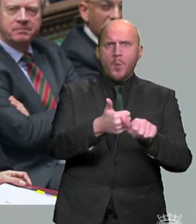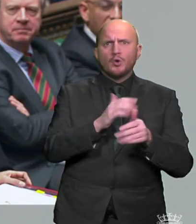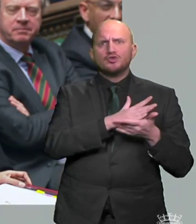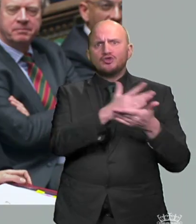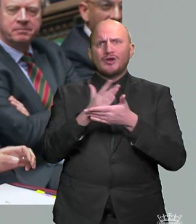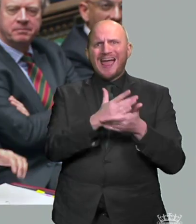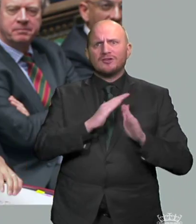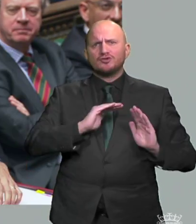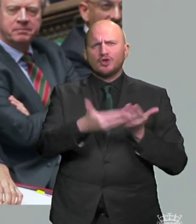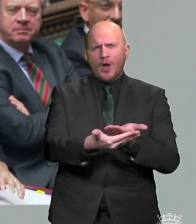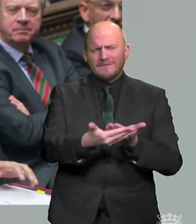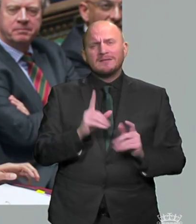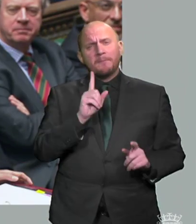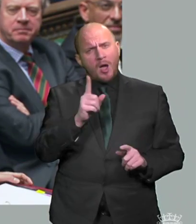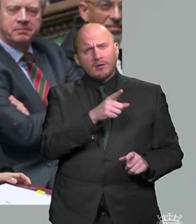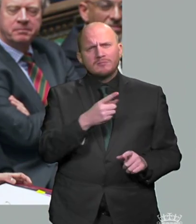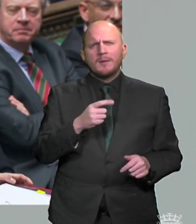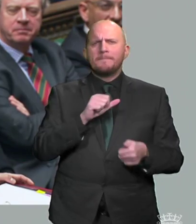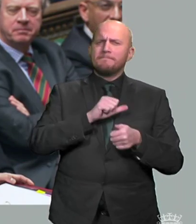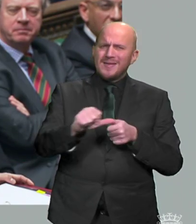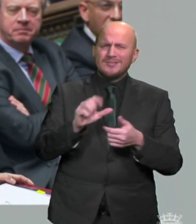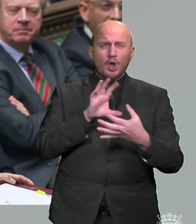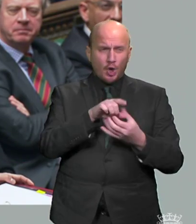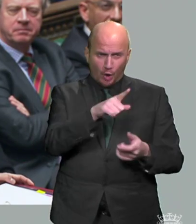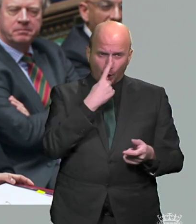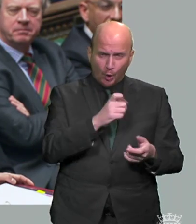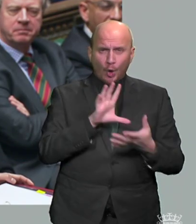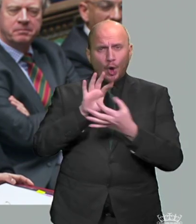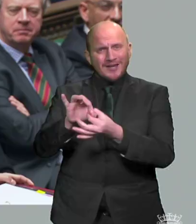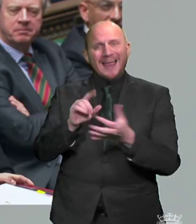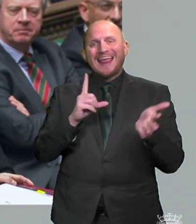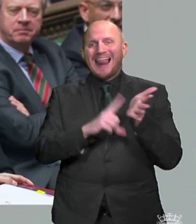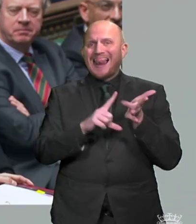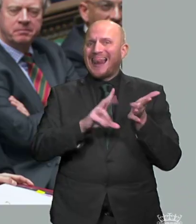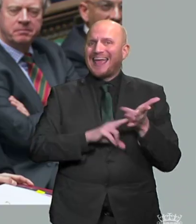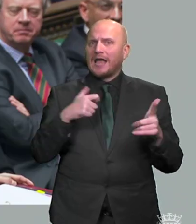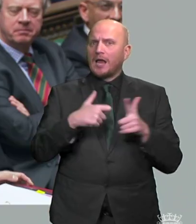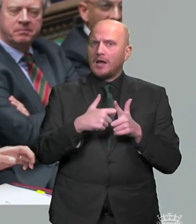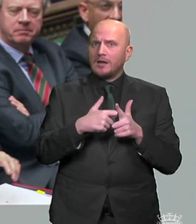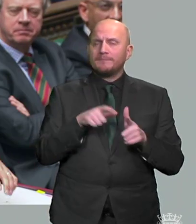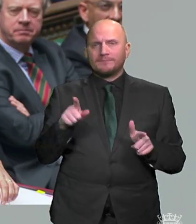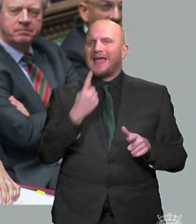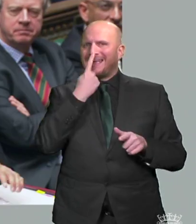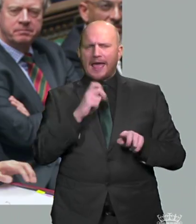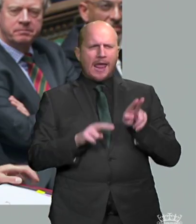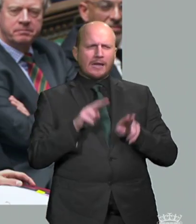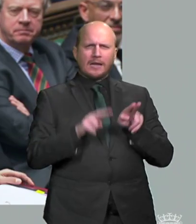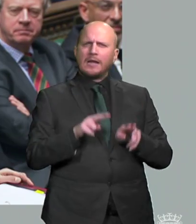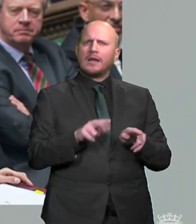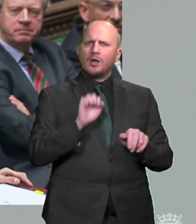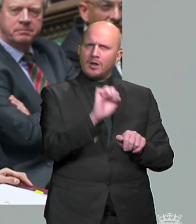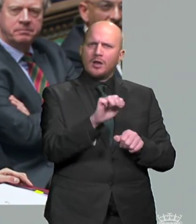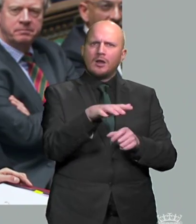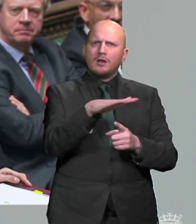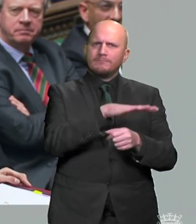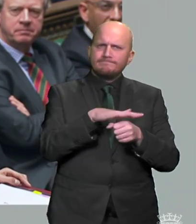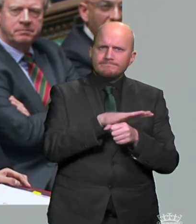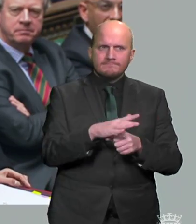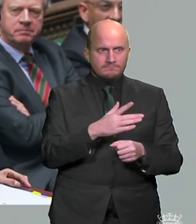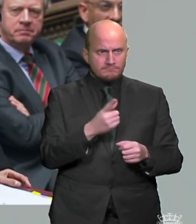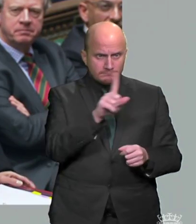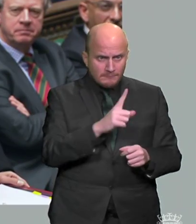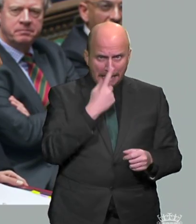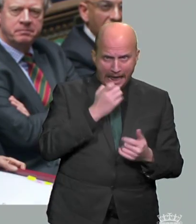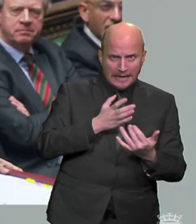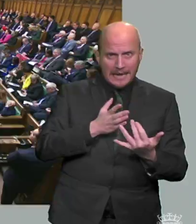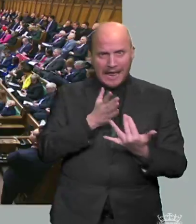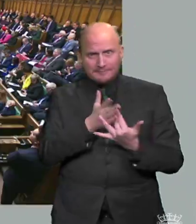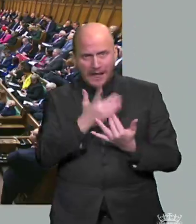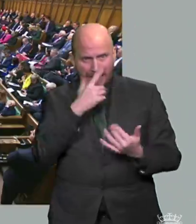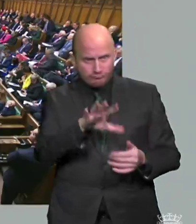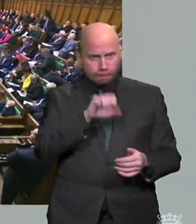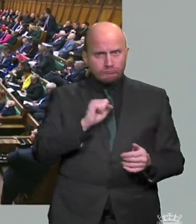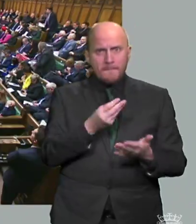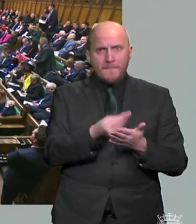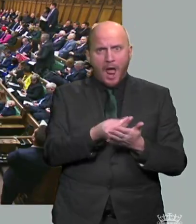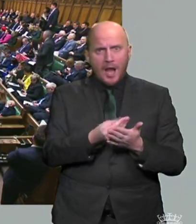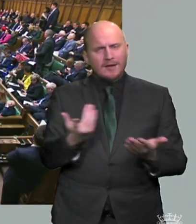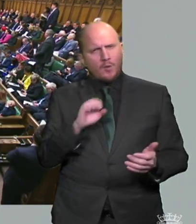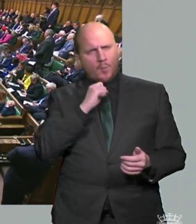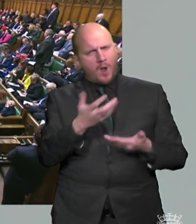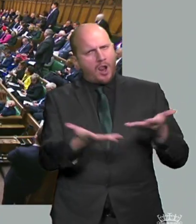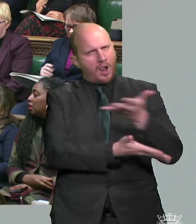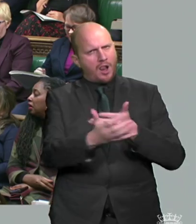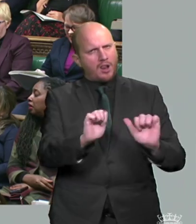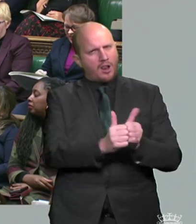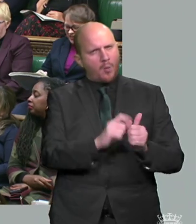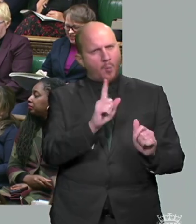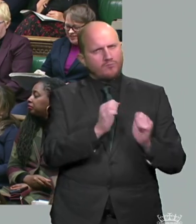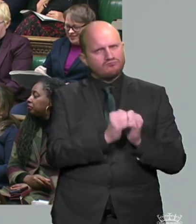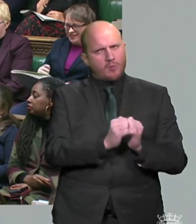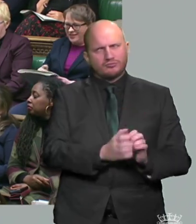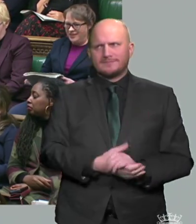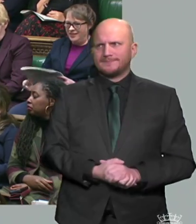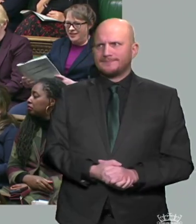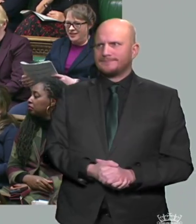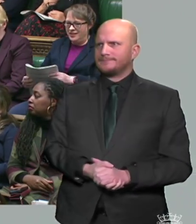I encourage her to contact Link, which can make an independent assessment of a community’s cash access needs and determine if shared facilities are appropriate.